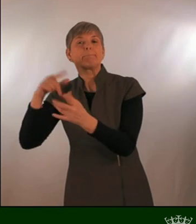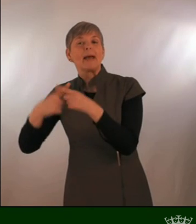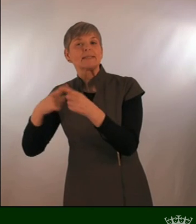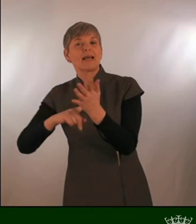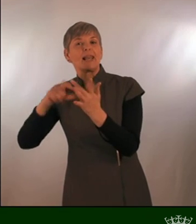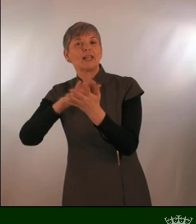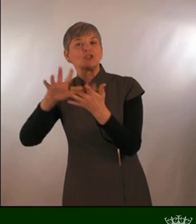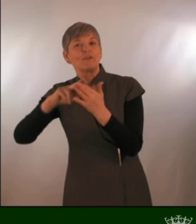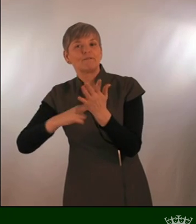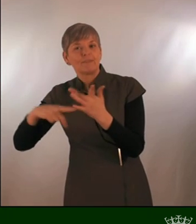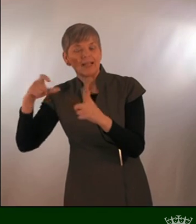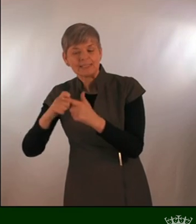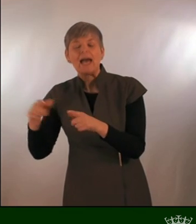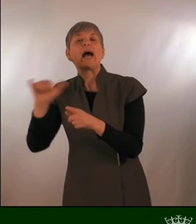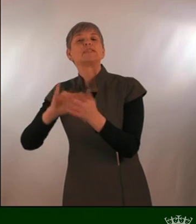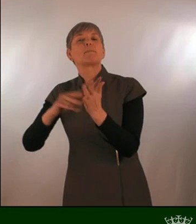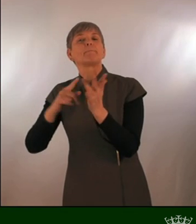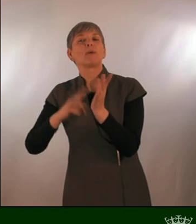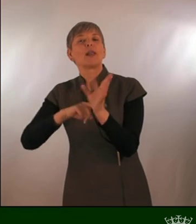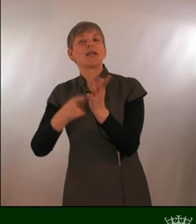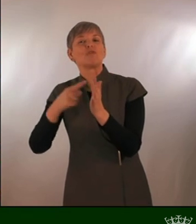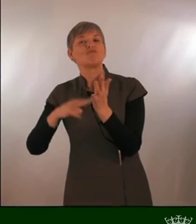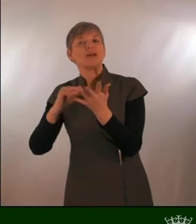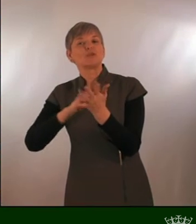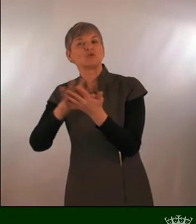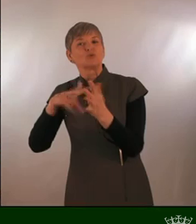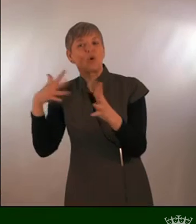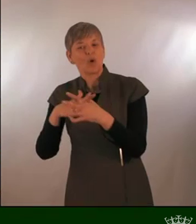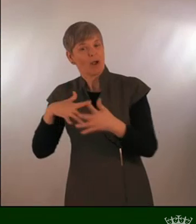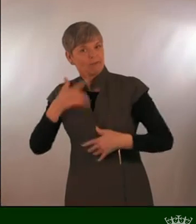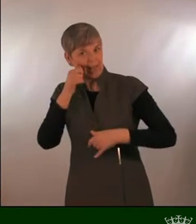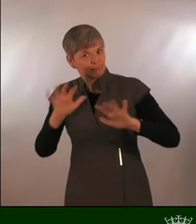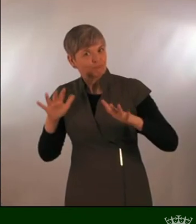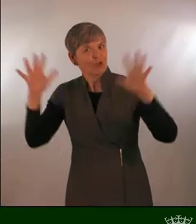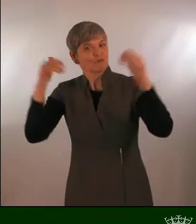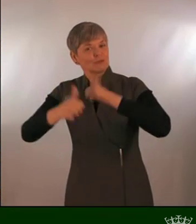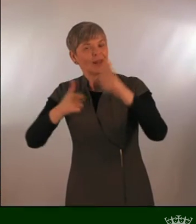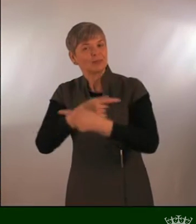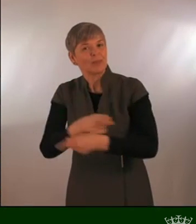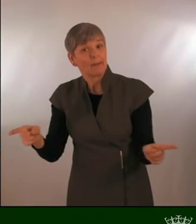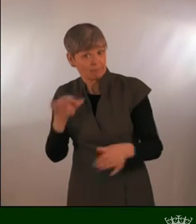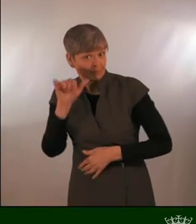Surely, this is the very epicentre of sporting excellence.